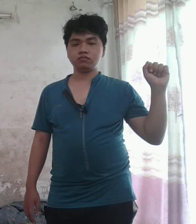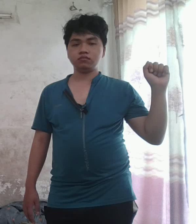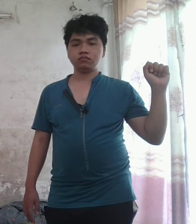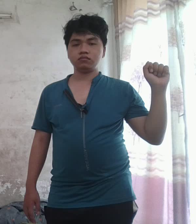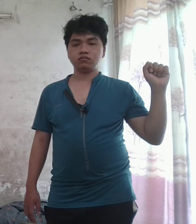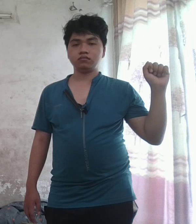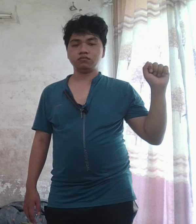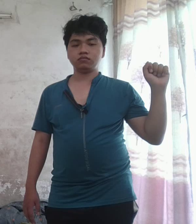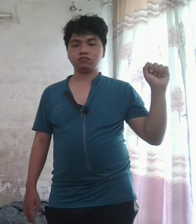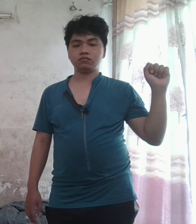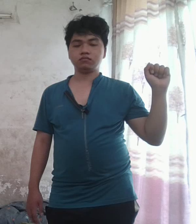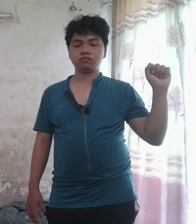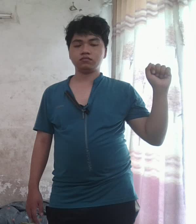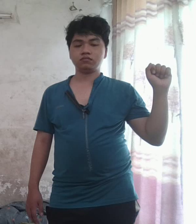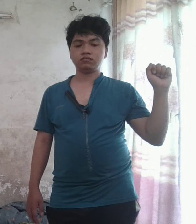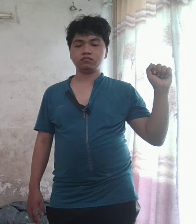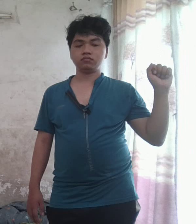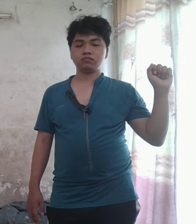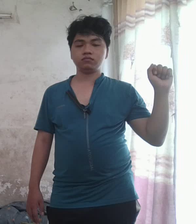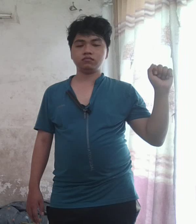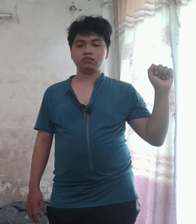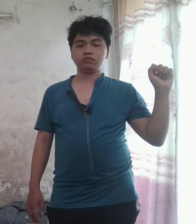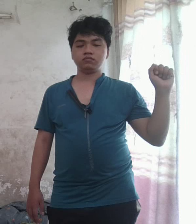a